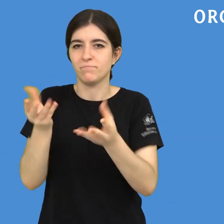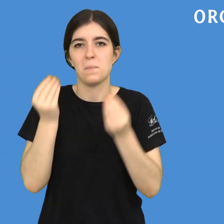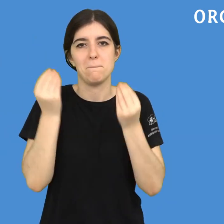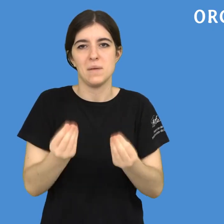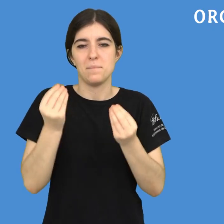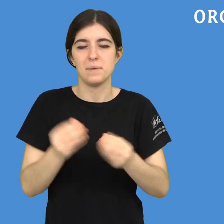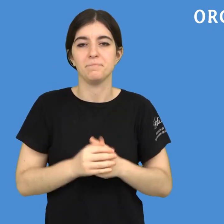bien